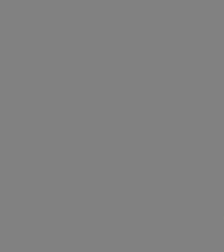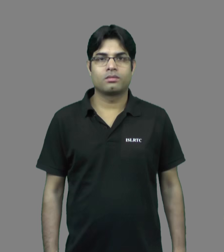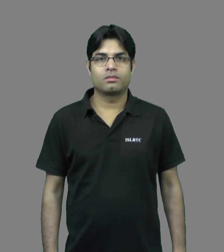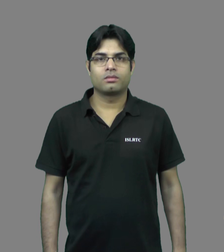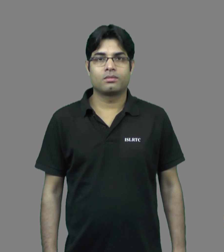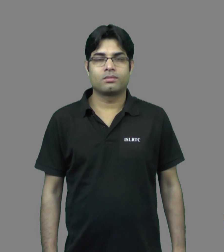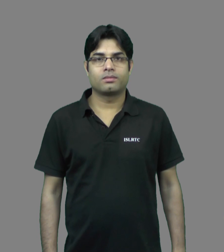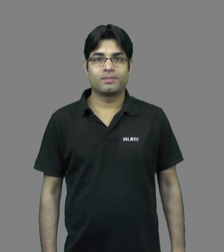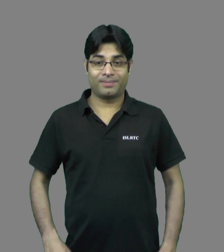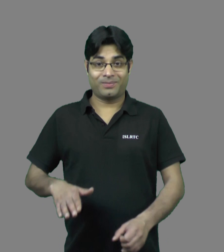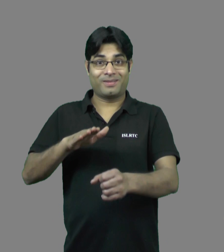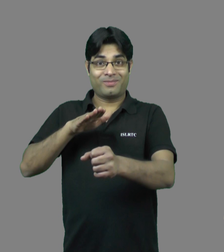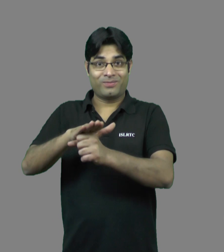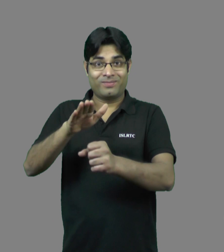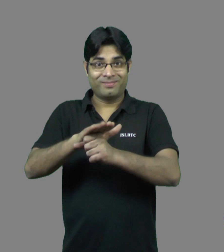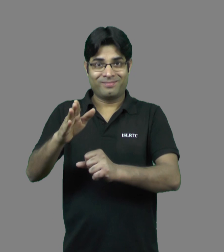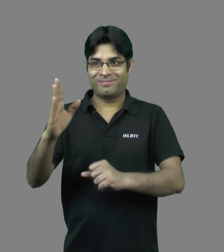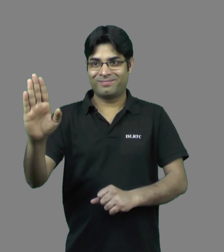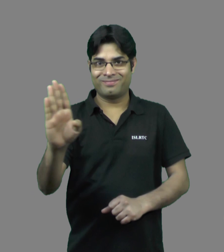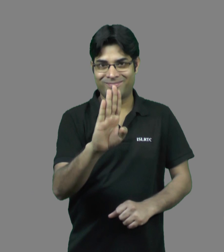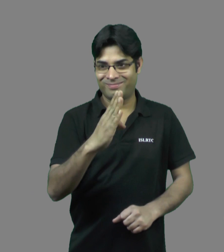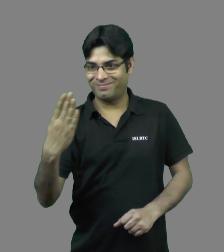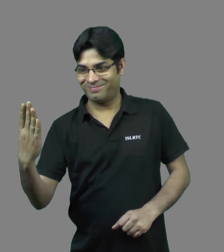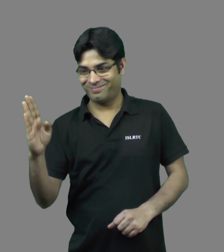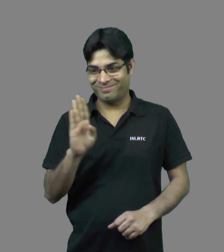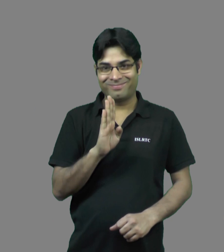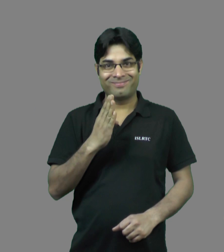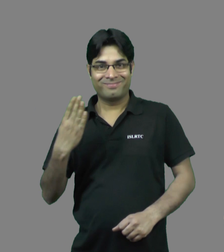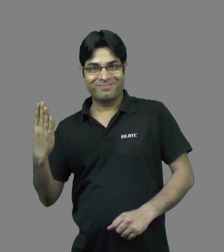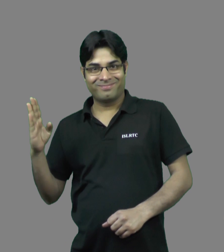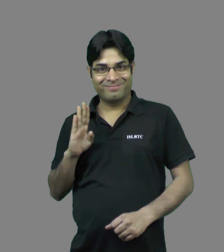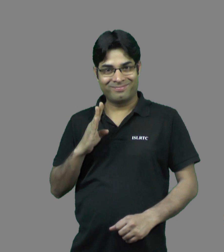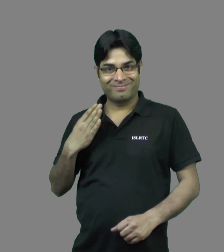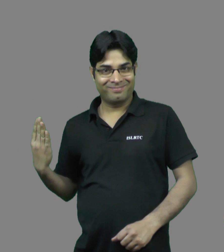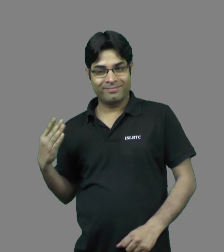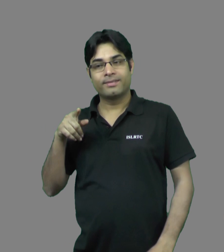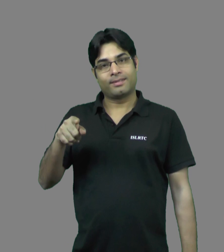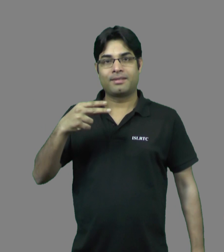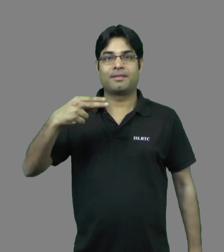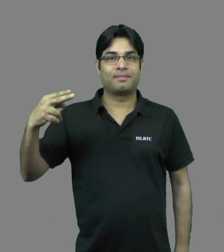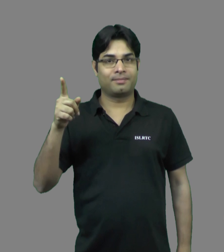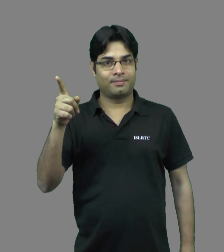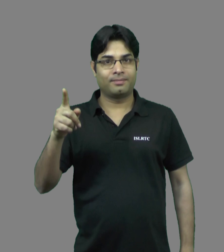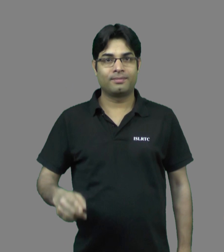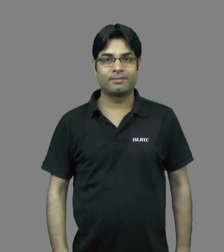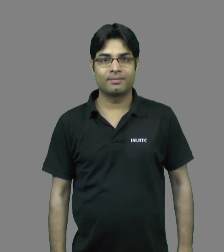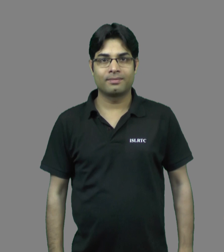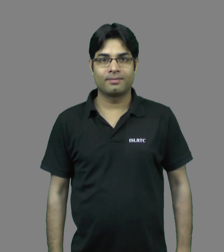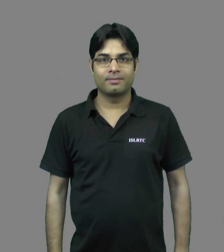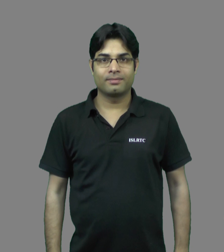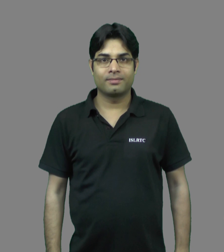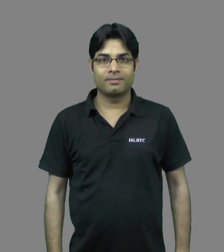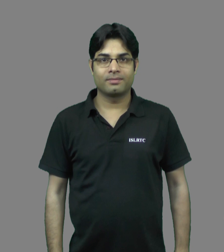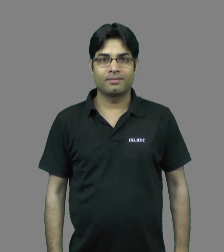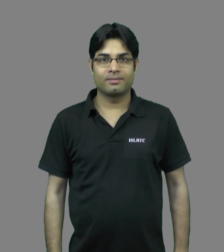Folding Screens